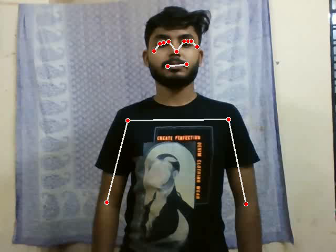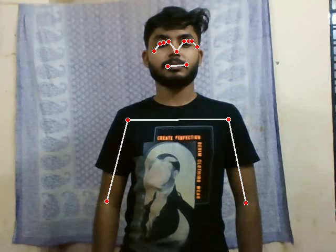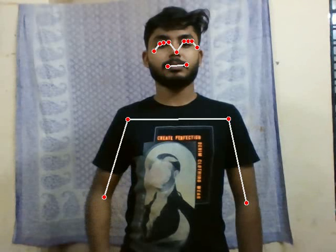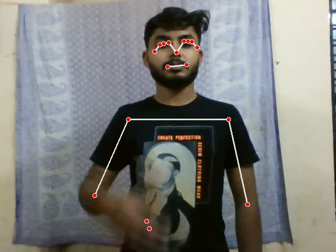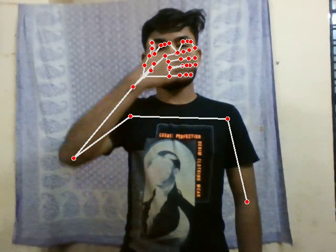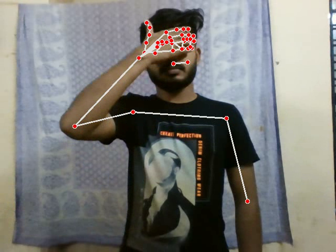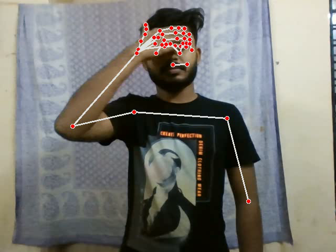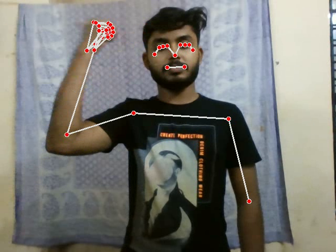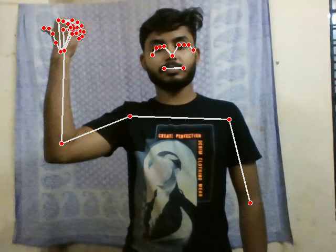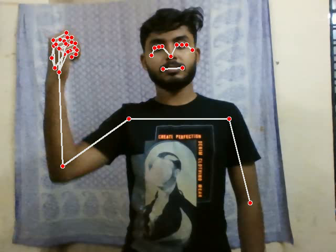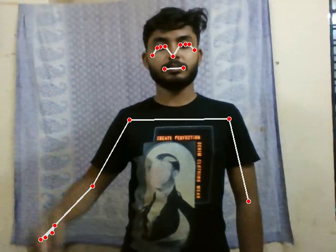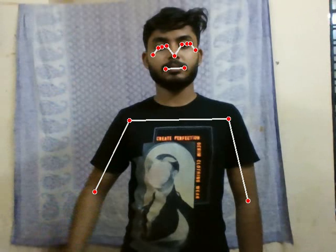forget